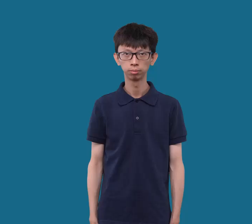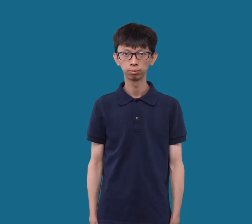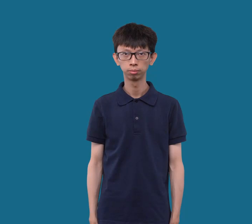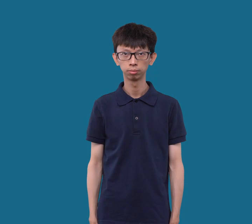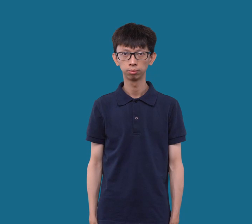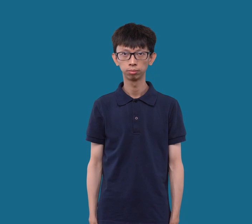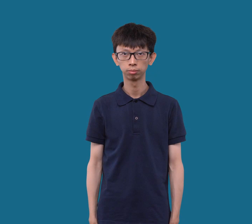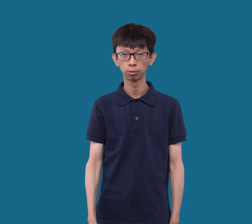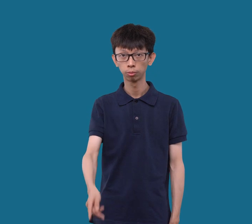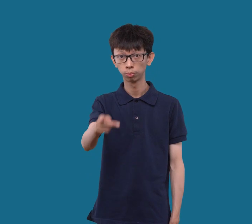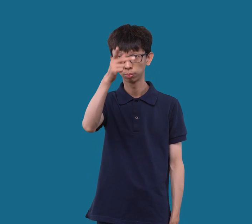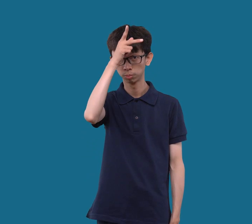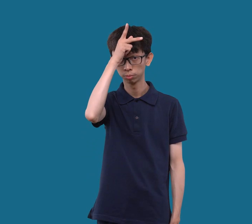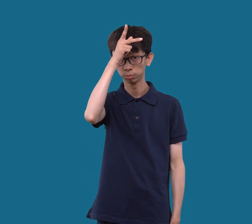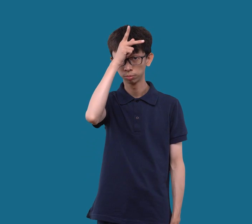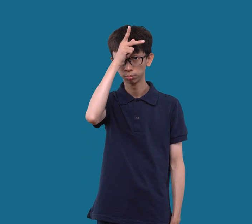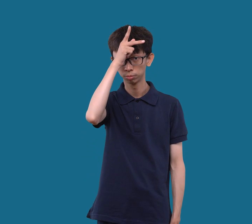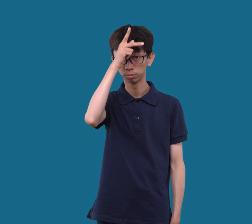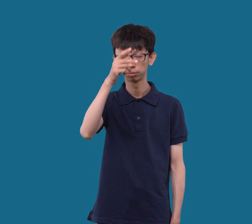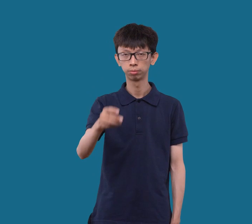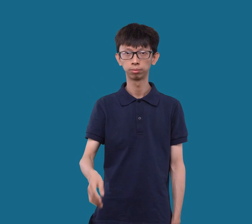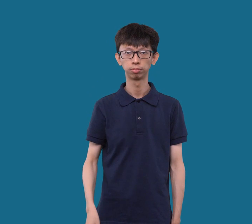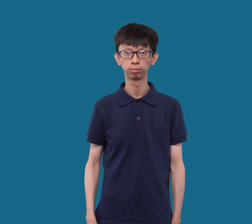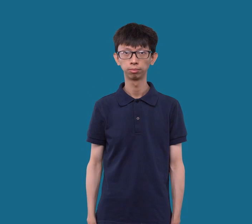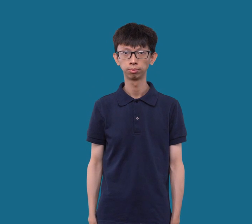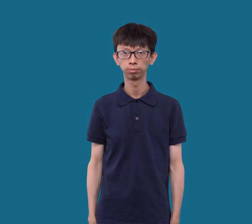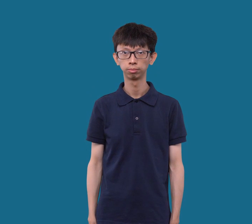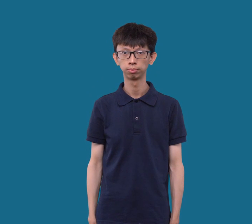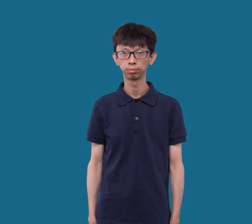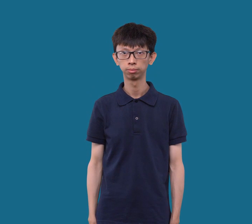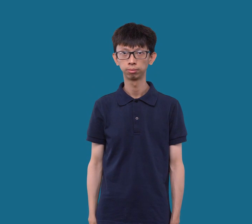khoa học